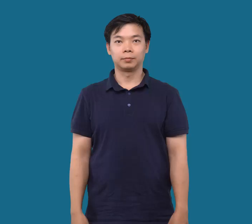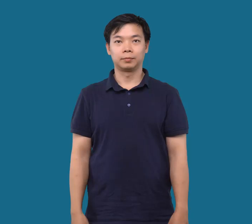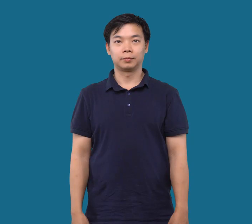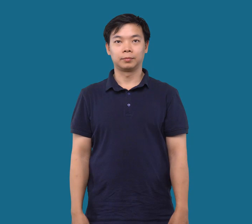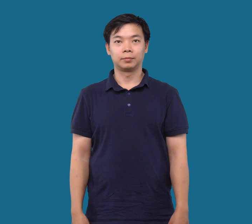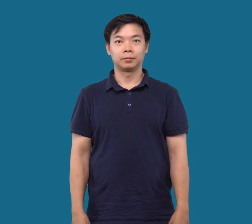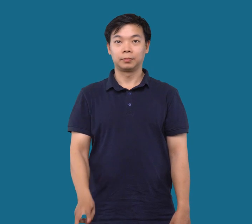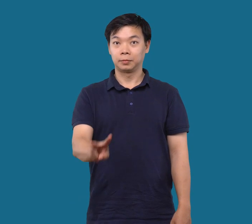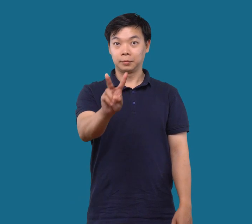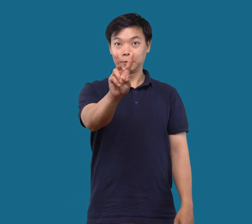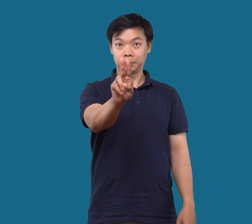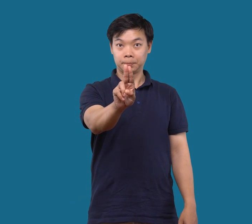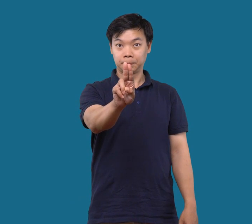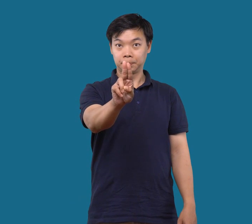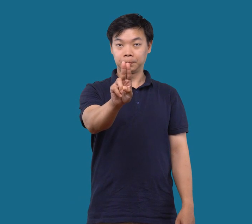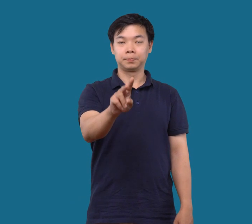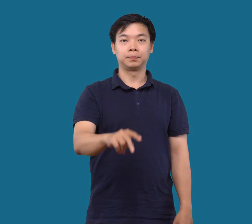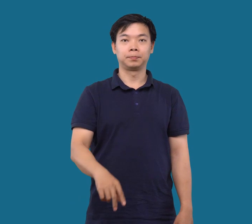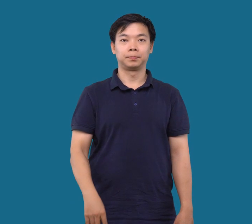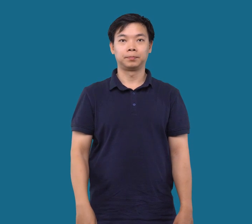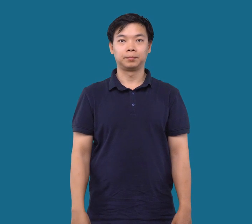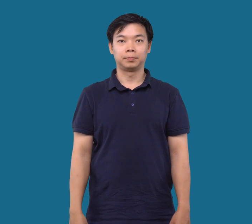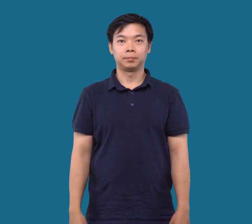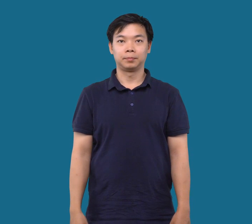một đôi